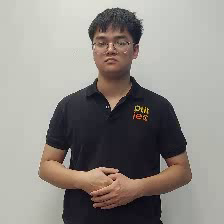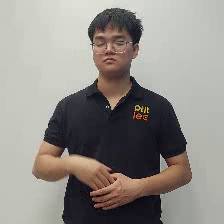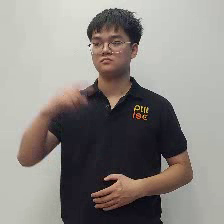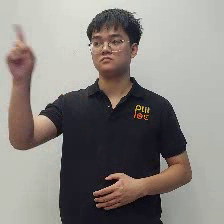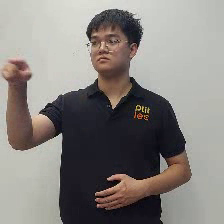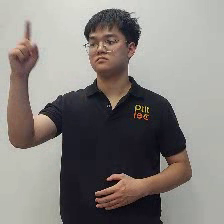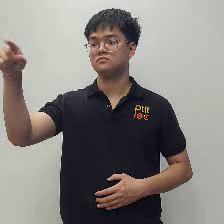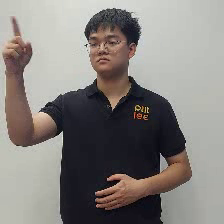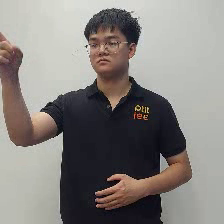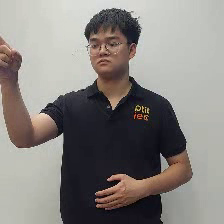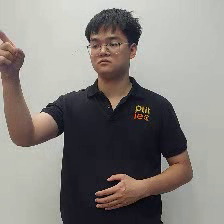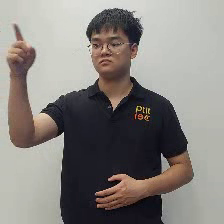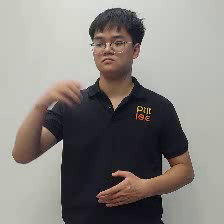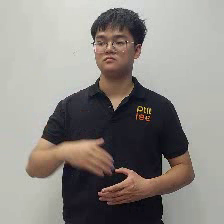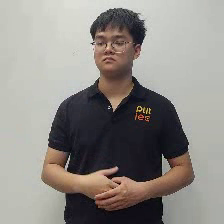Họ